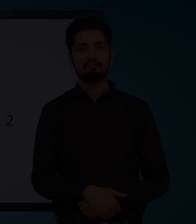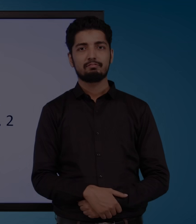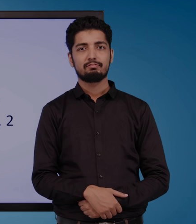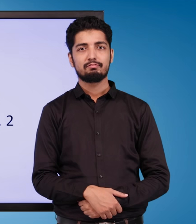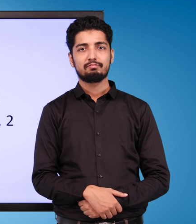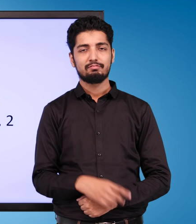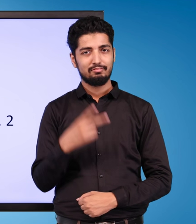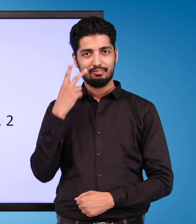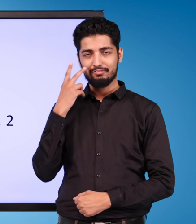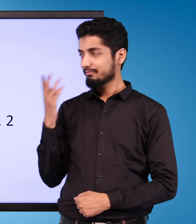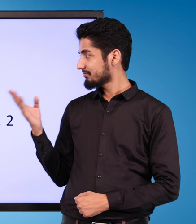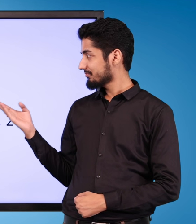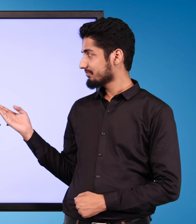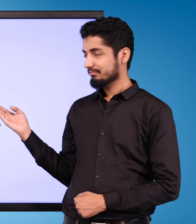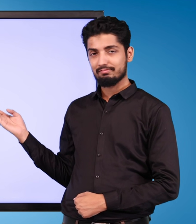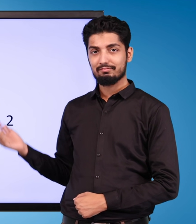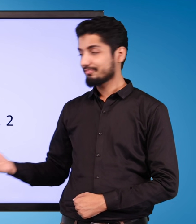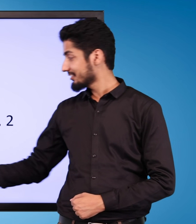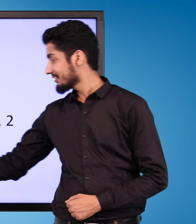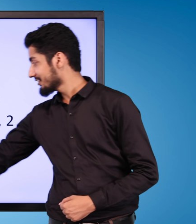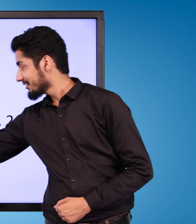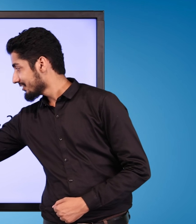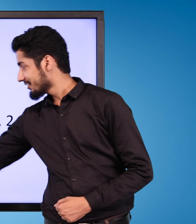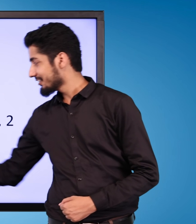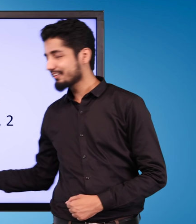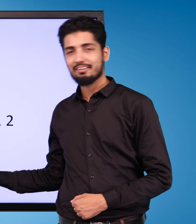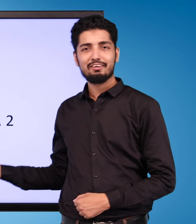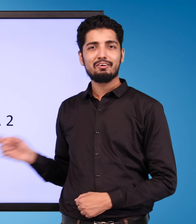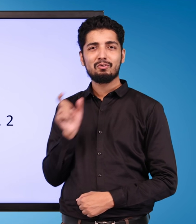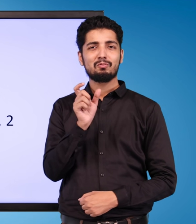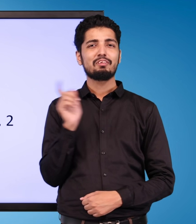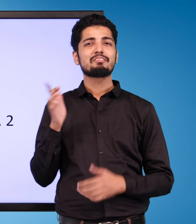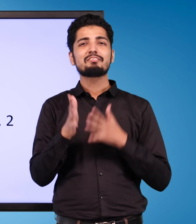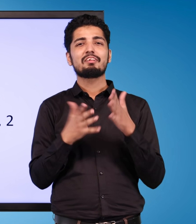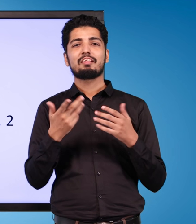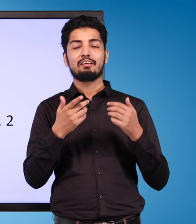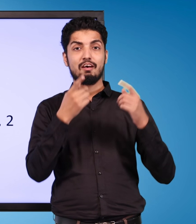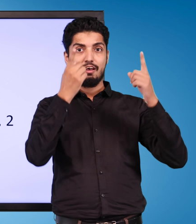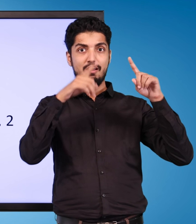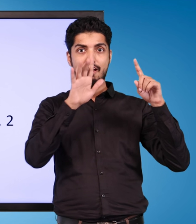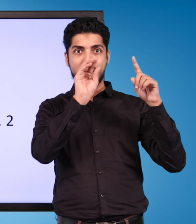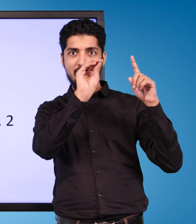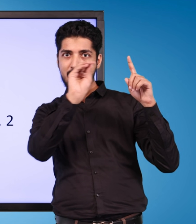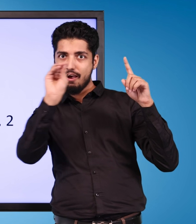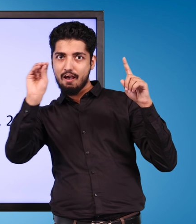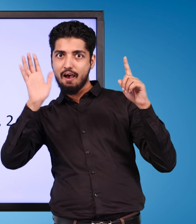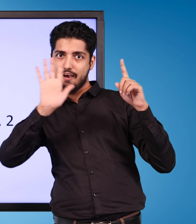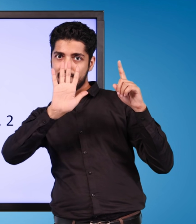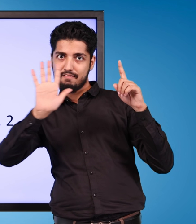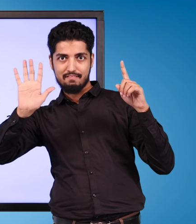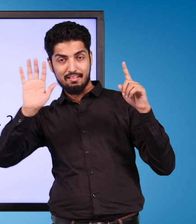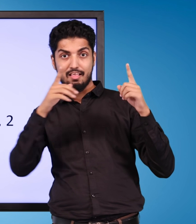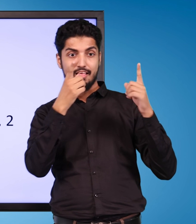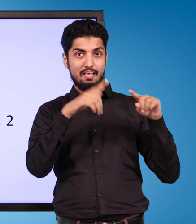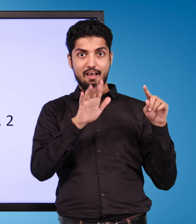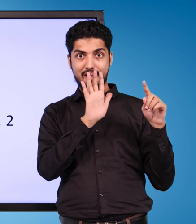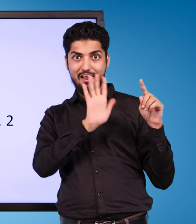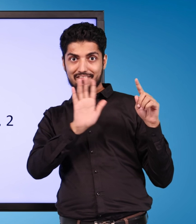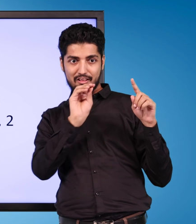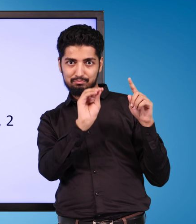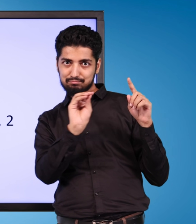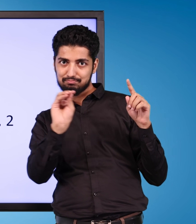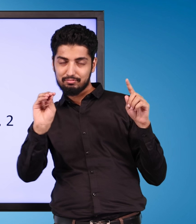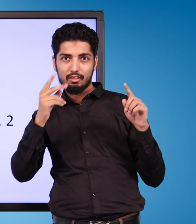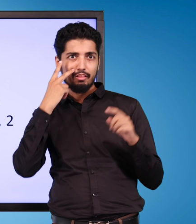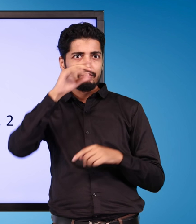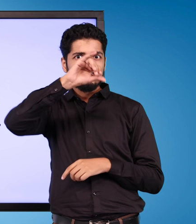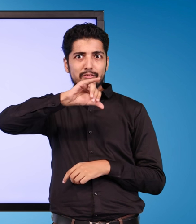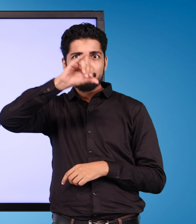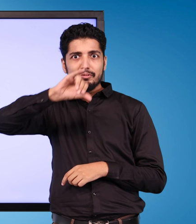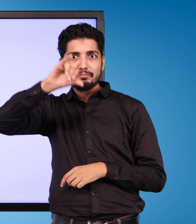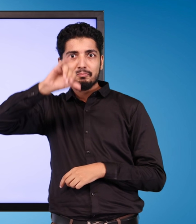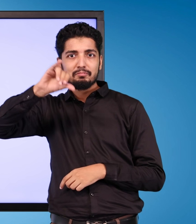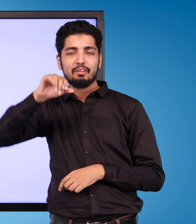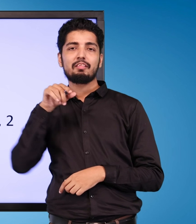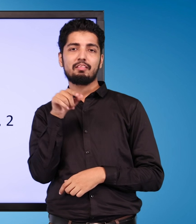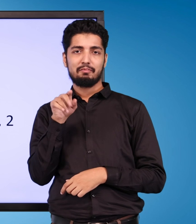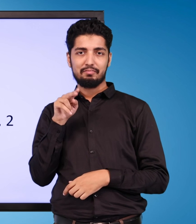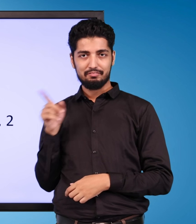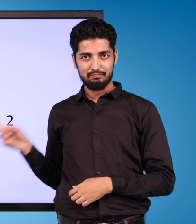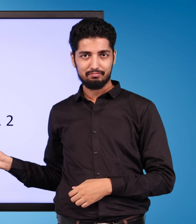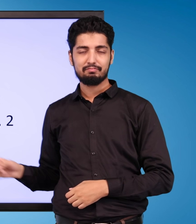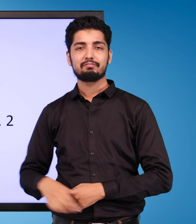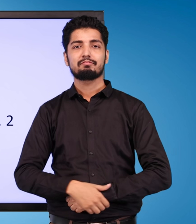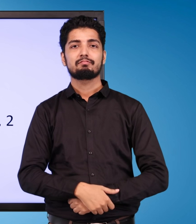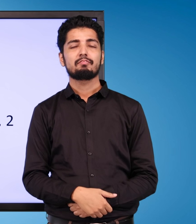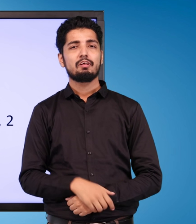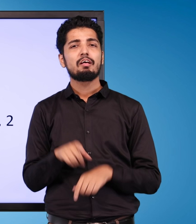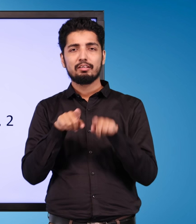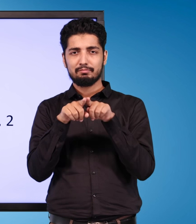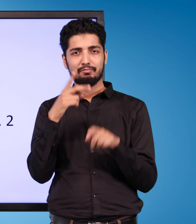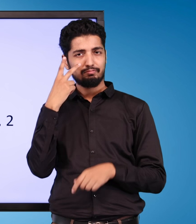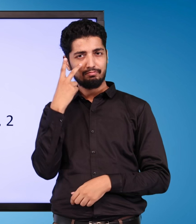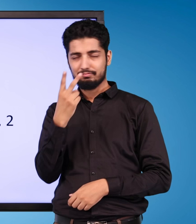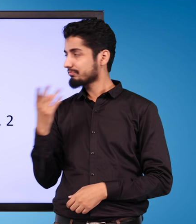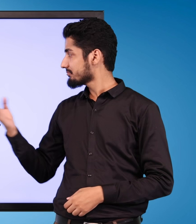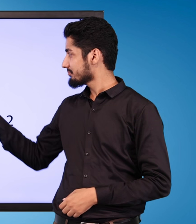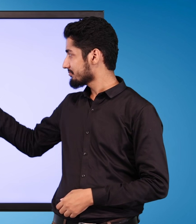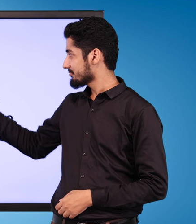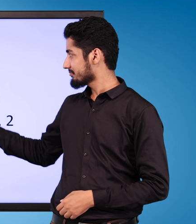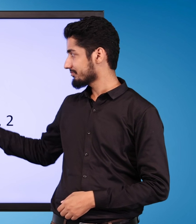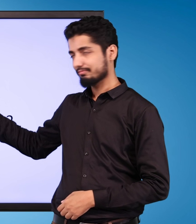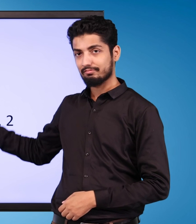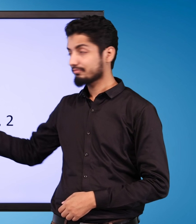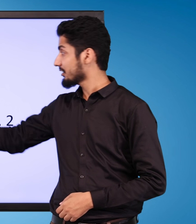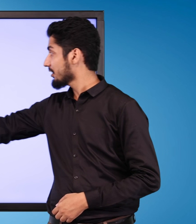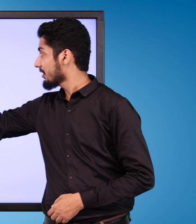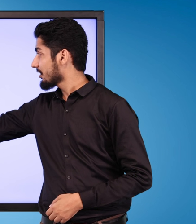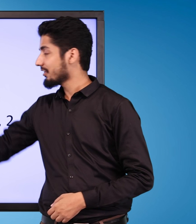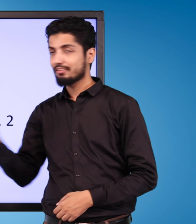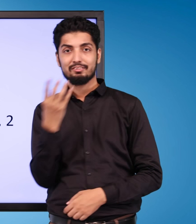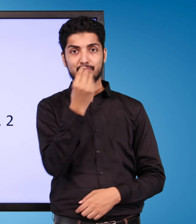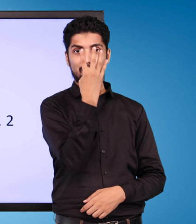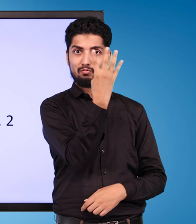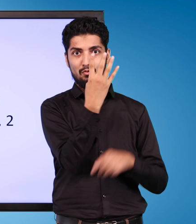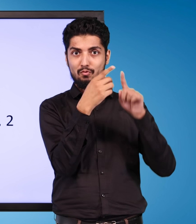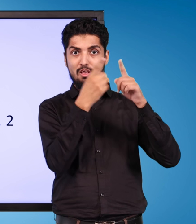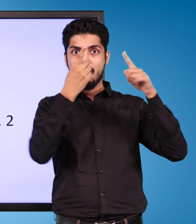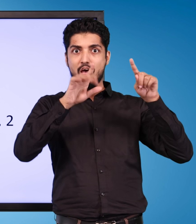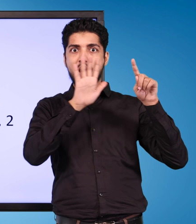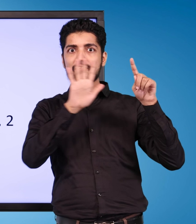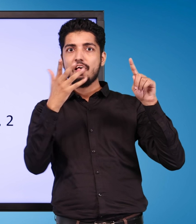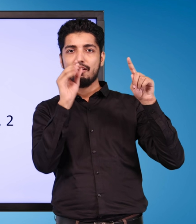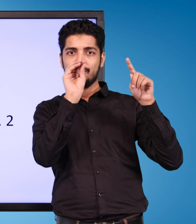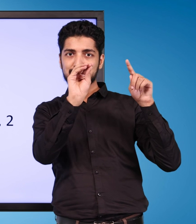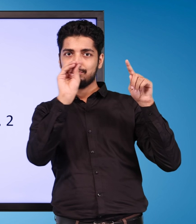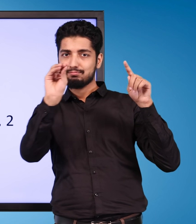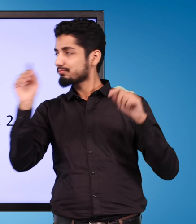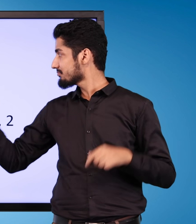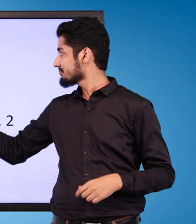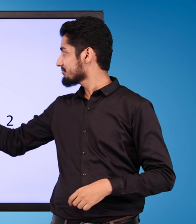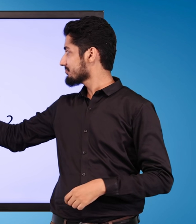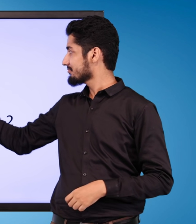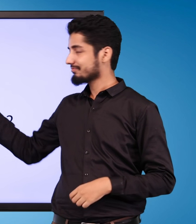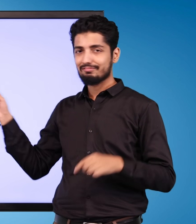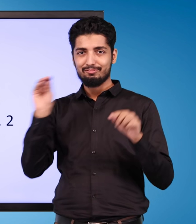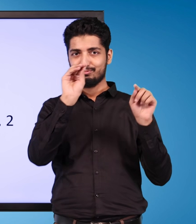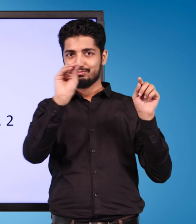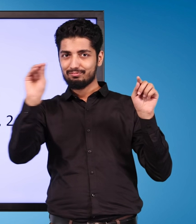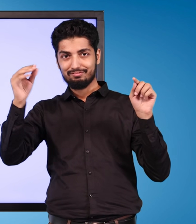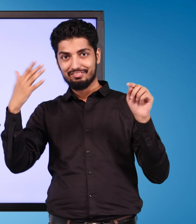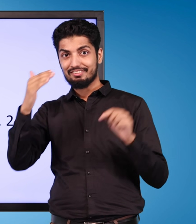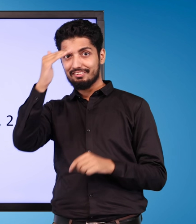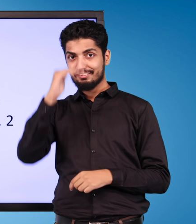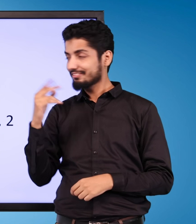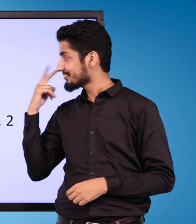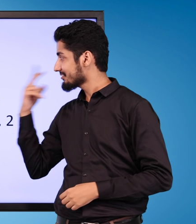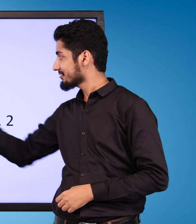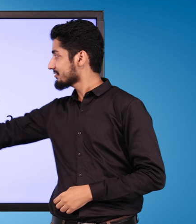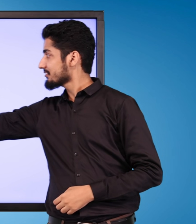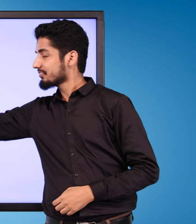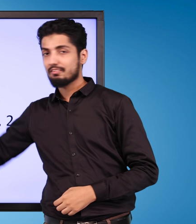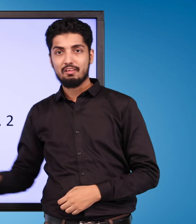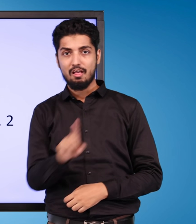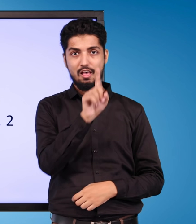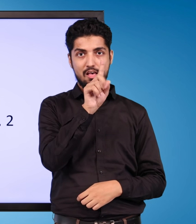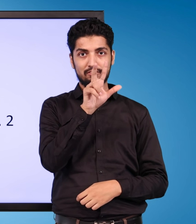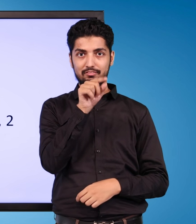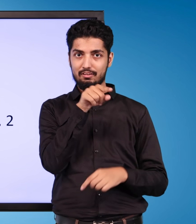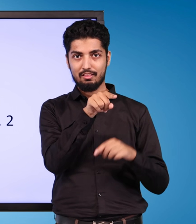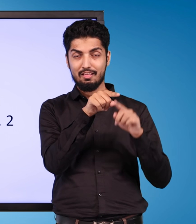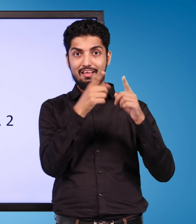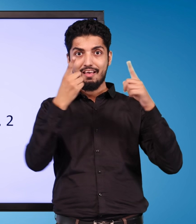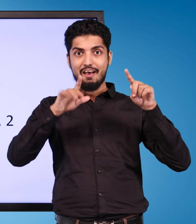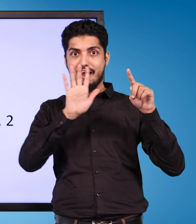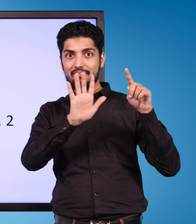Common factor This sign means Common factor For example, the factors of 4 are 1, 2 and 4 The factors of 18 are